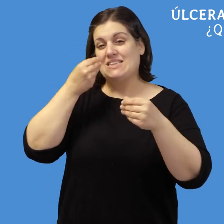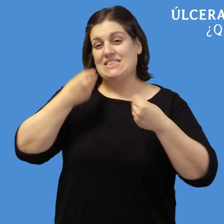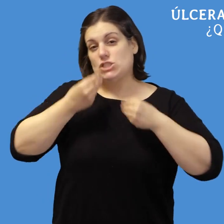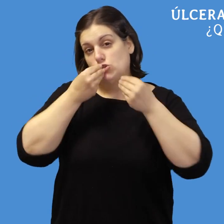vivir